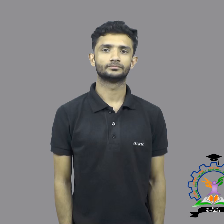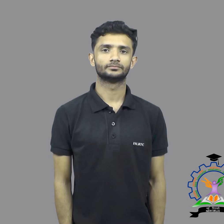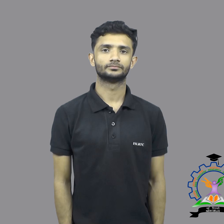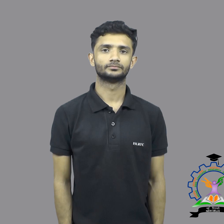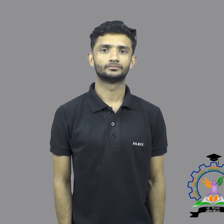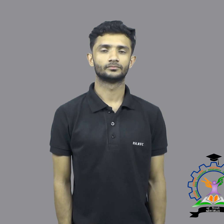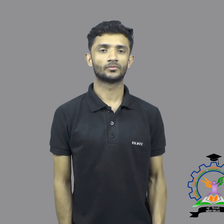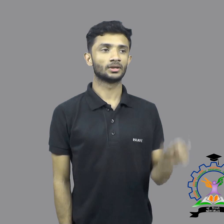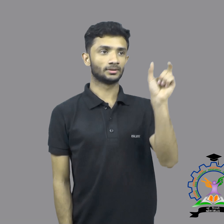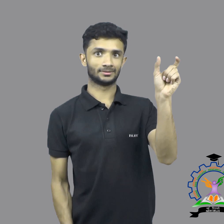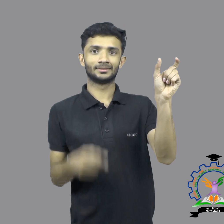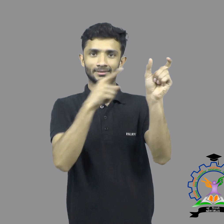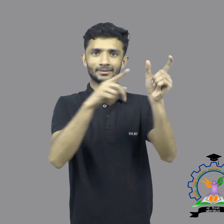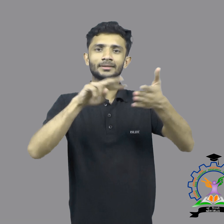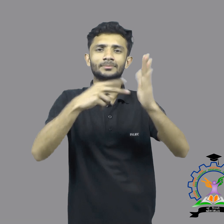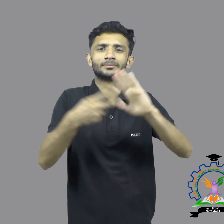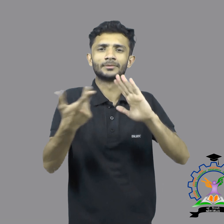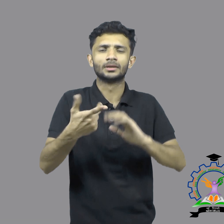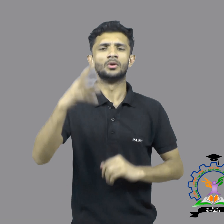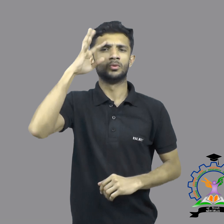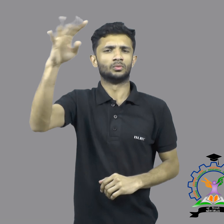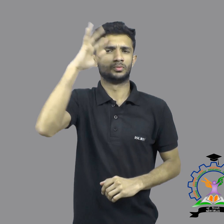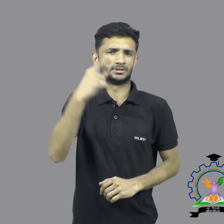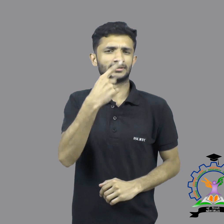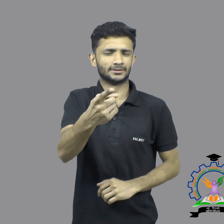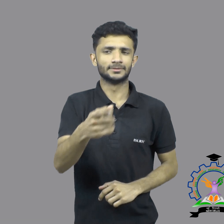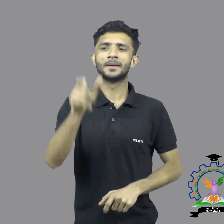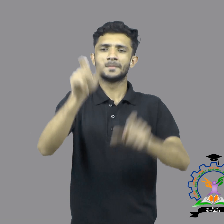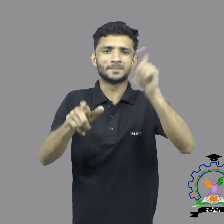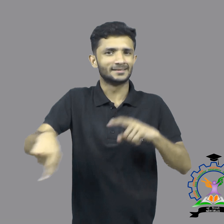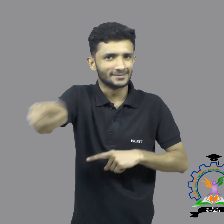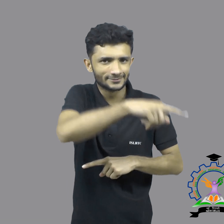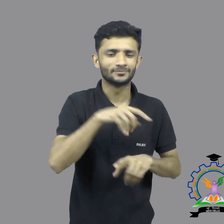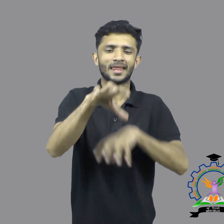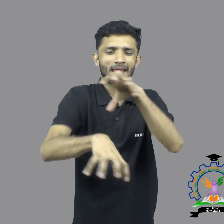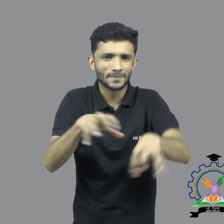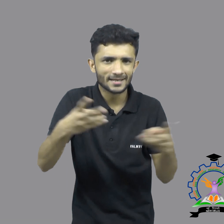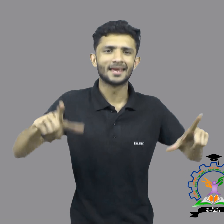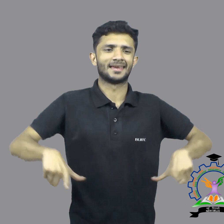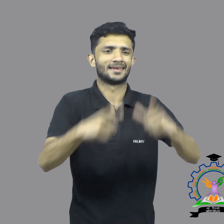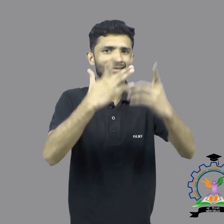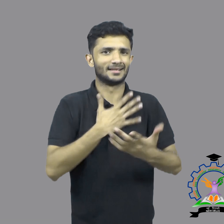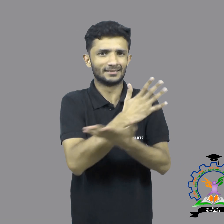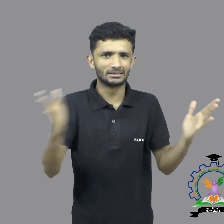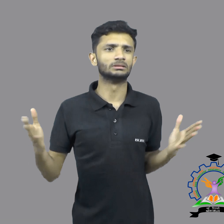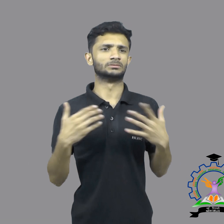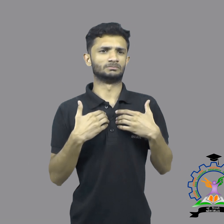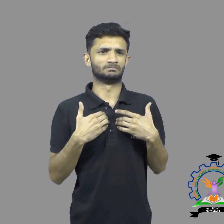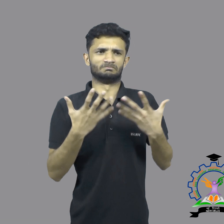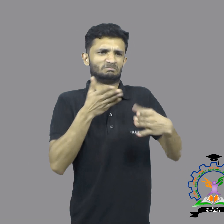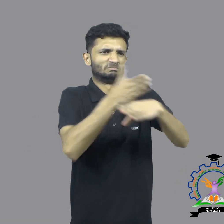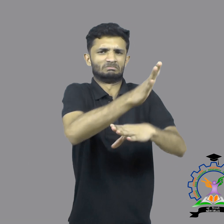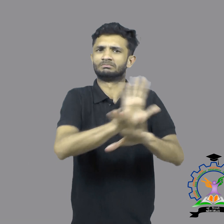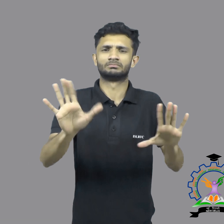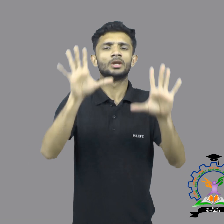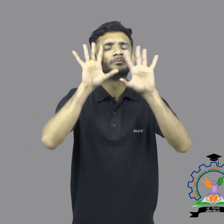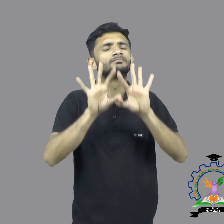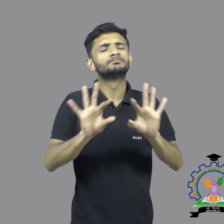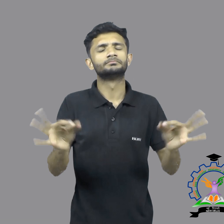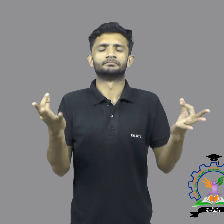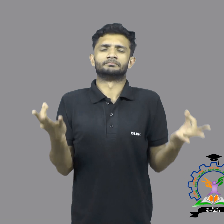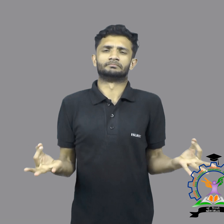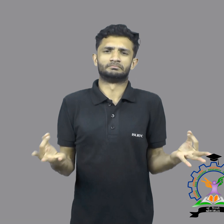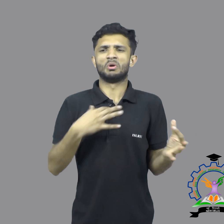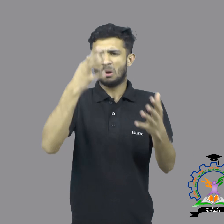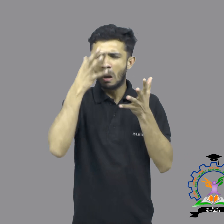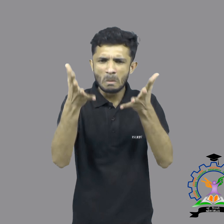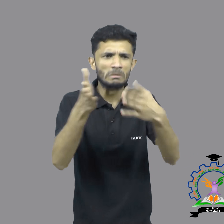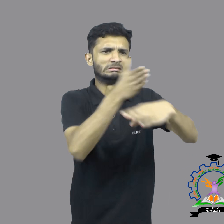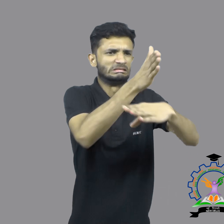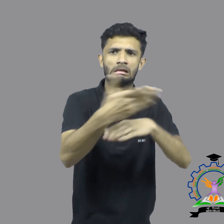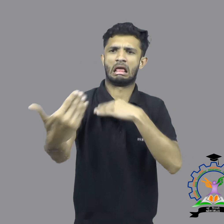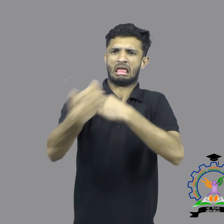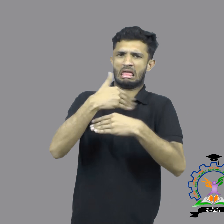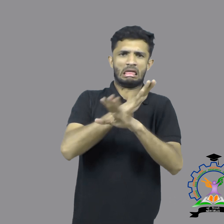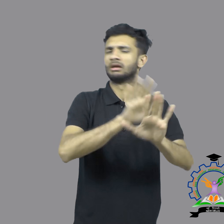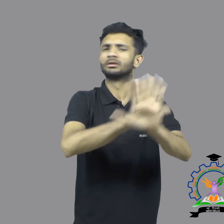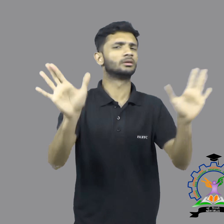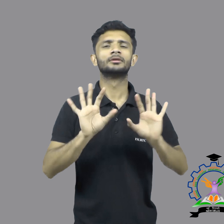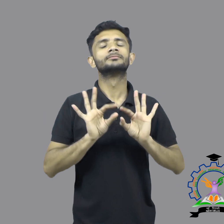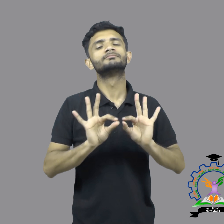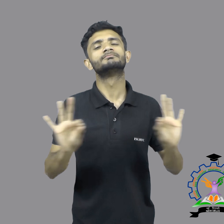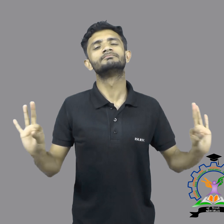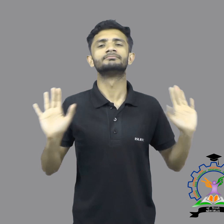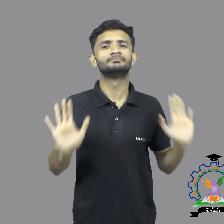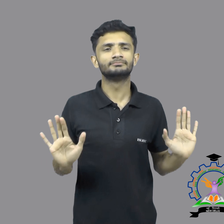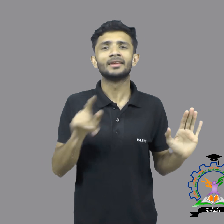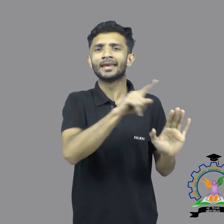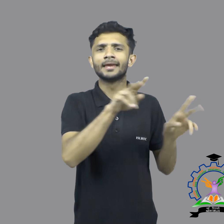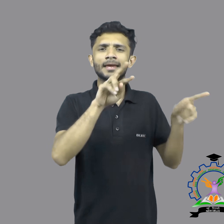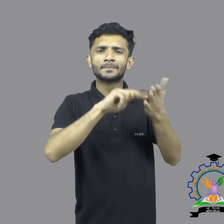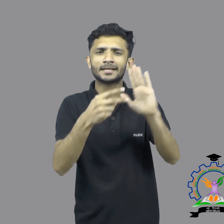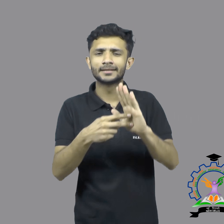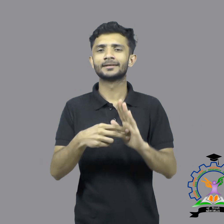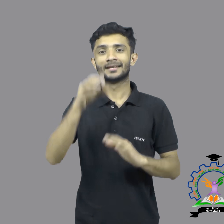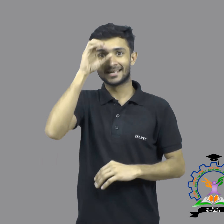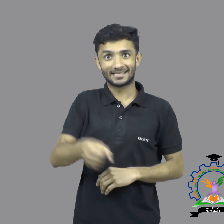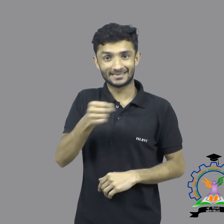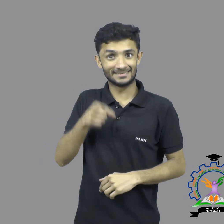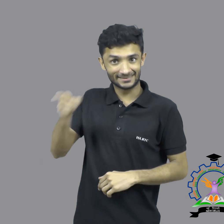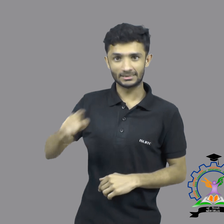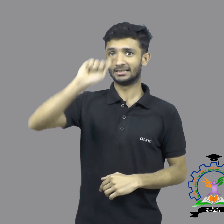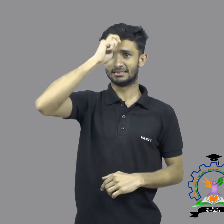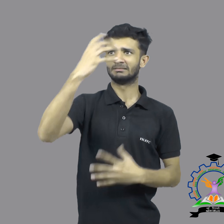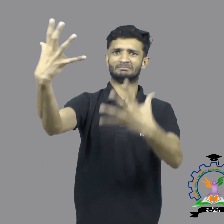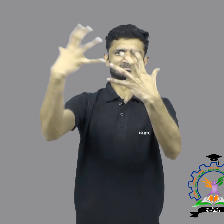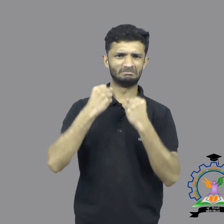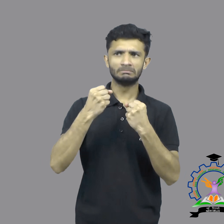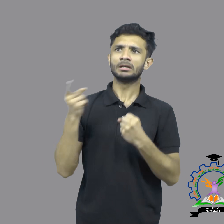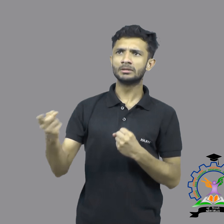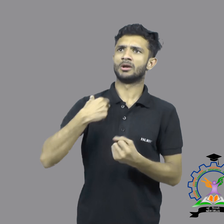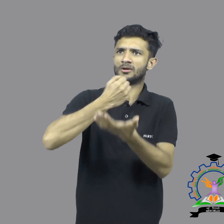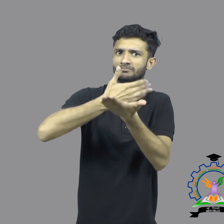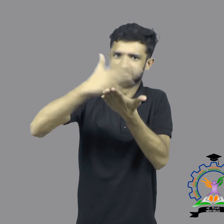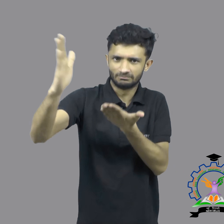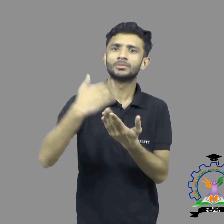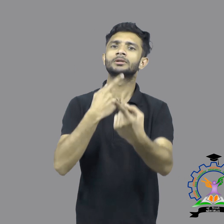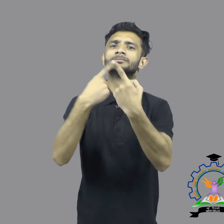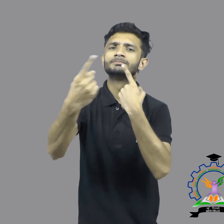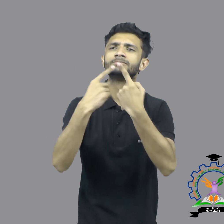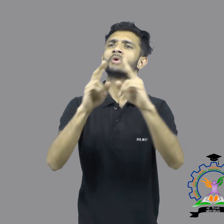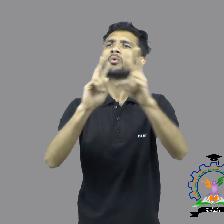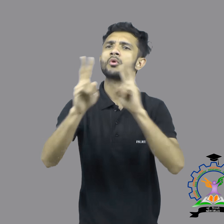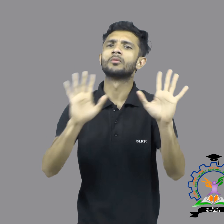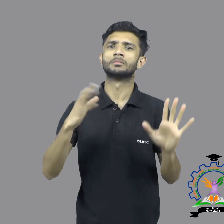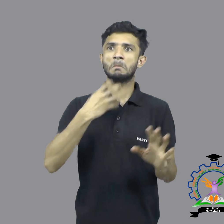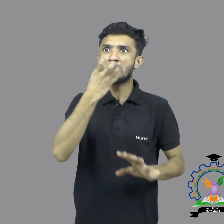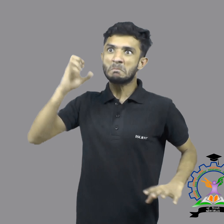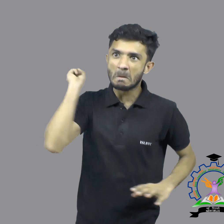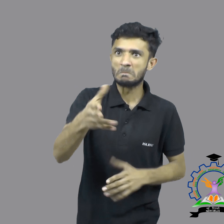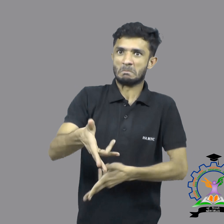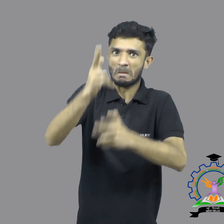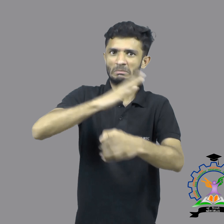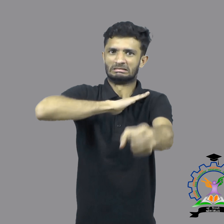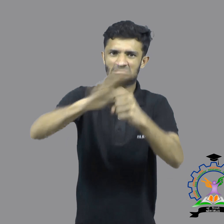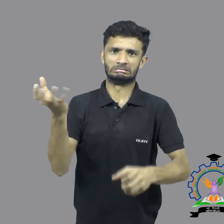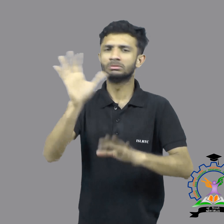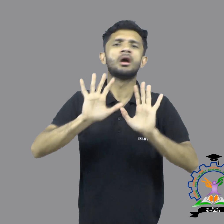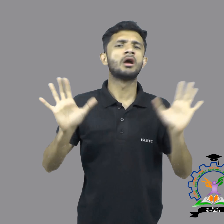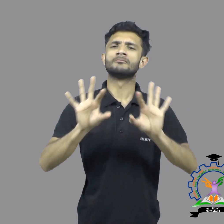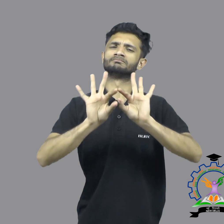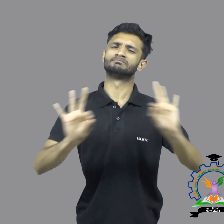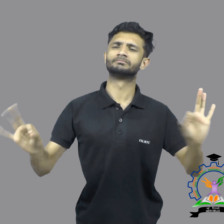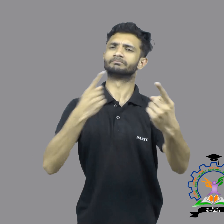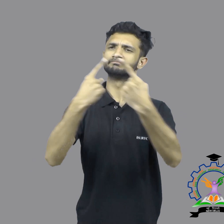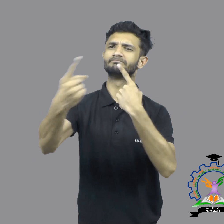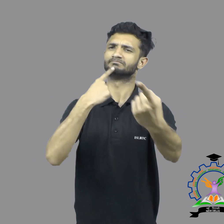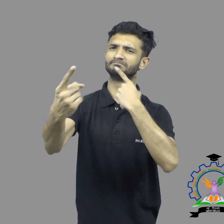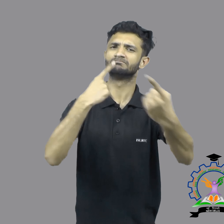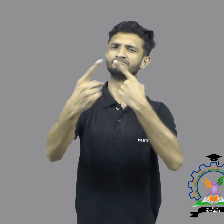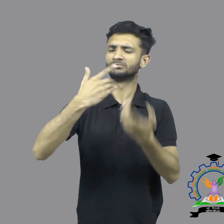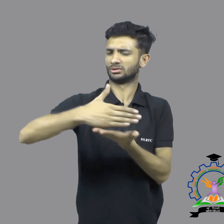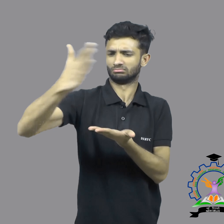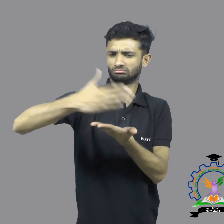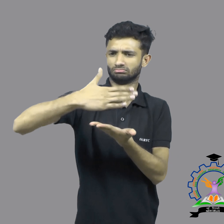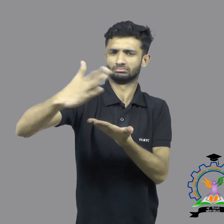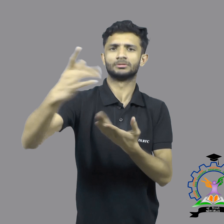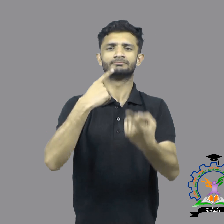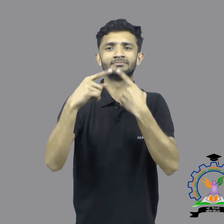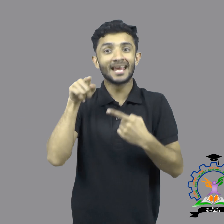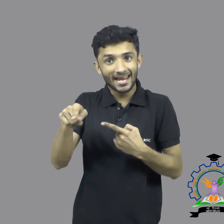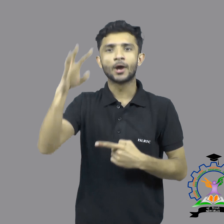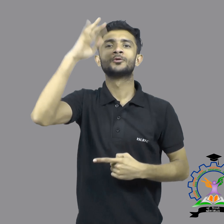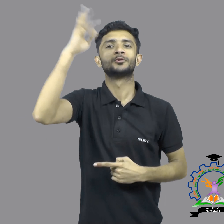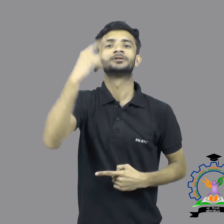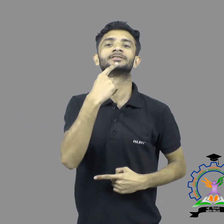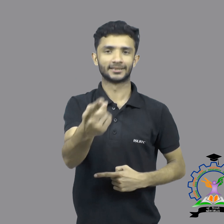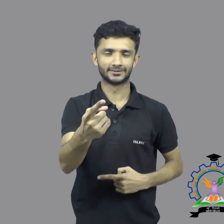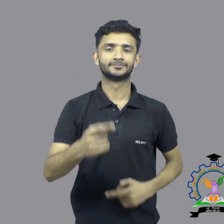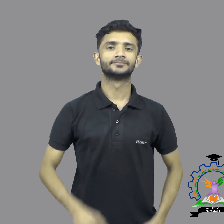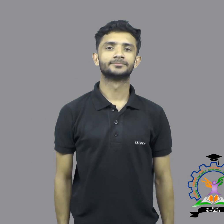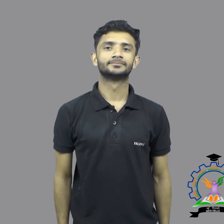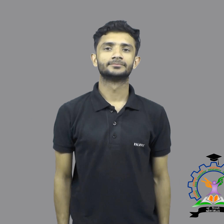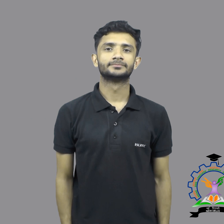Ahimsa